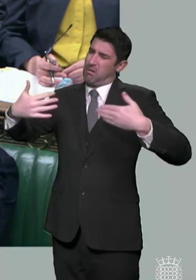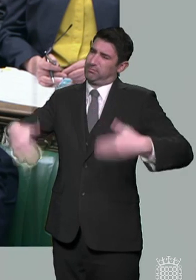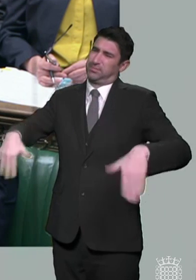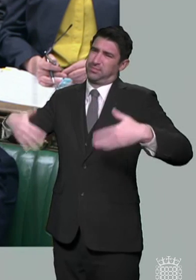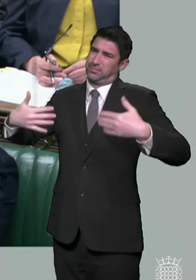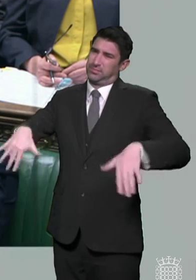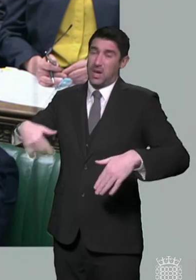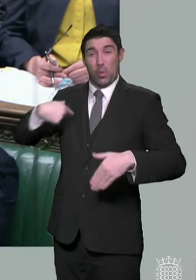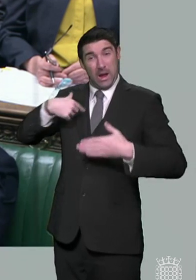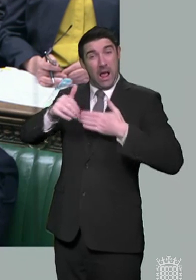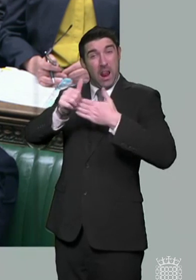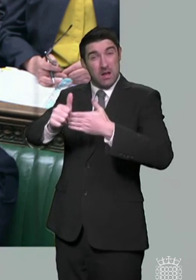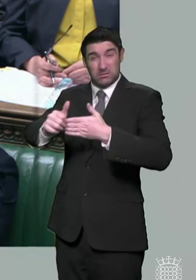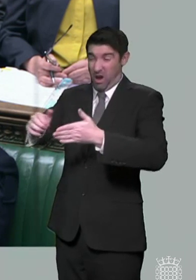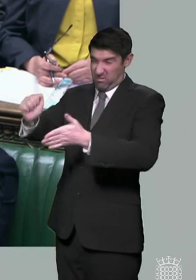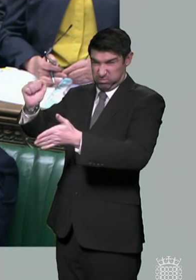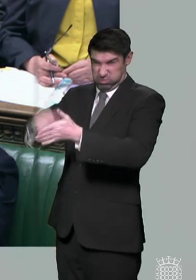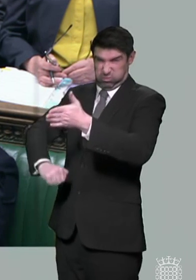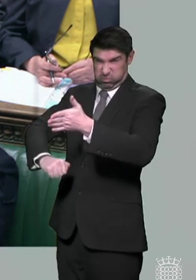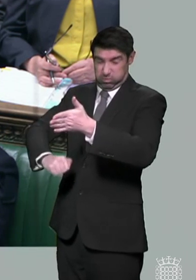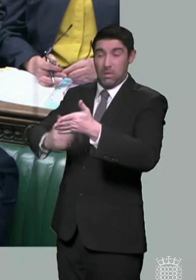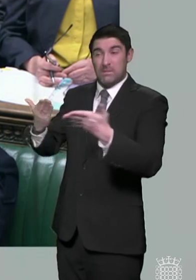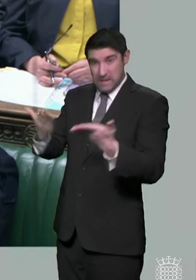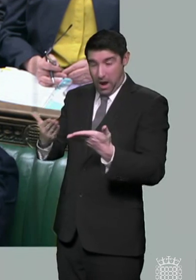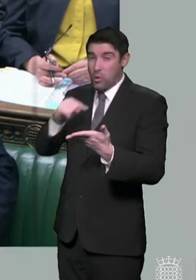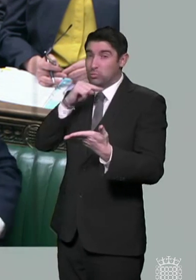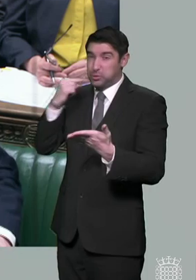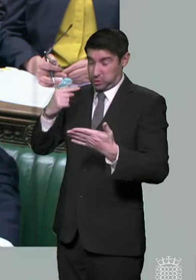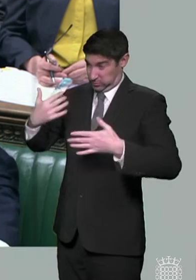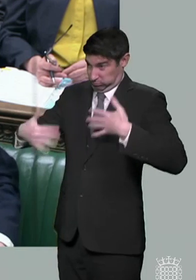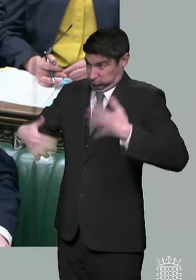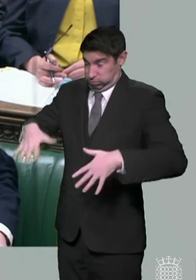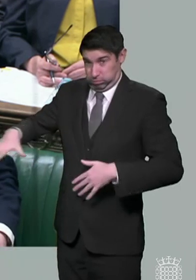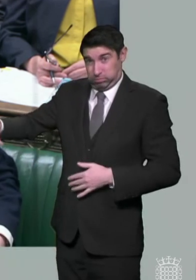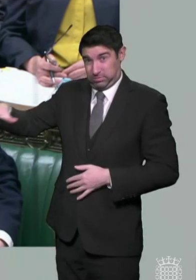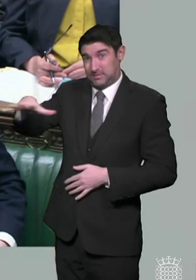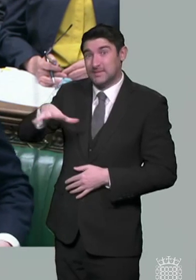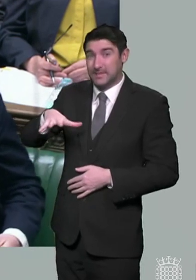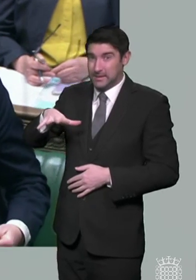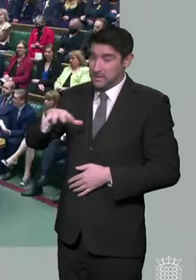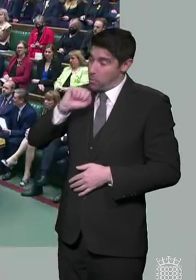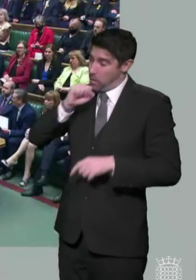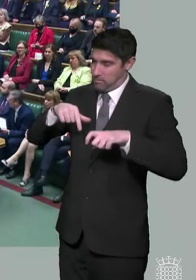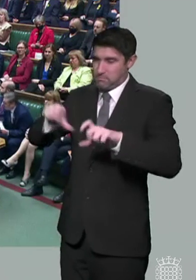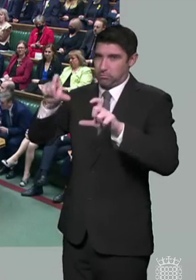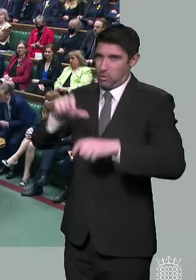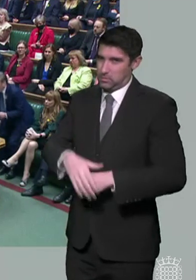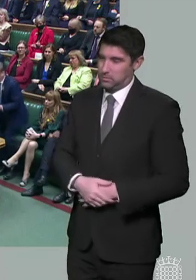As I told him, the squeeze is growing and will continue to grow on the Putin regime.